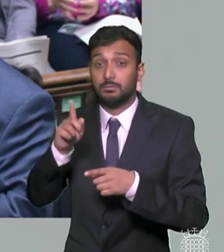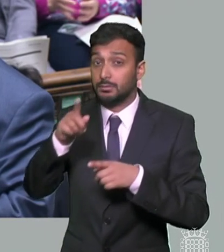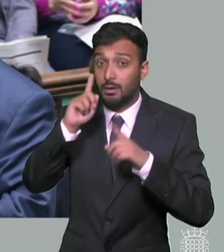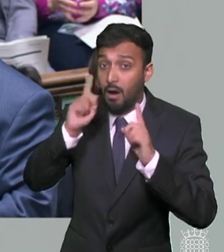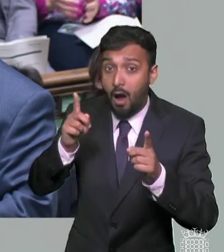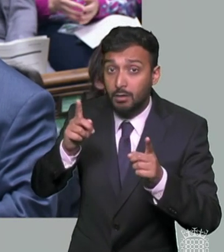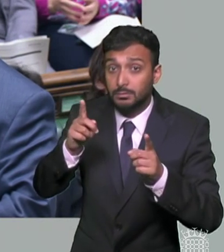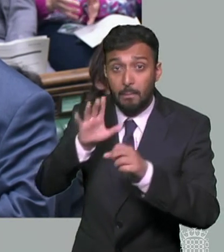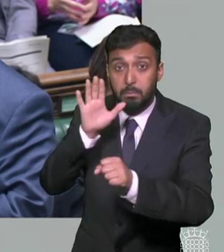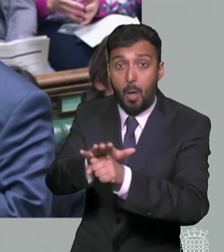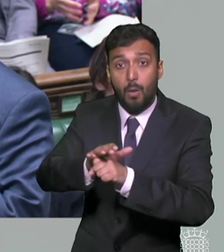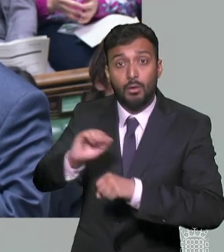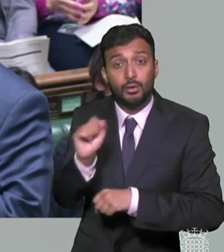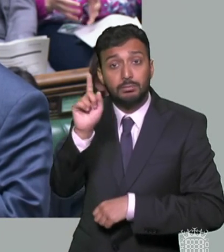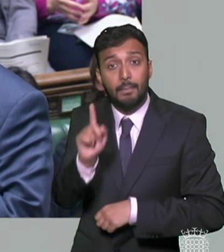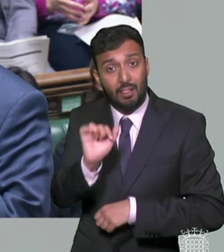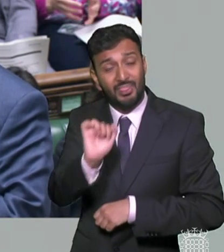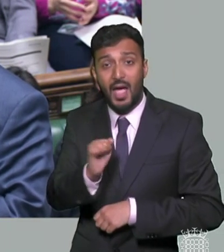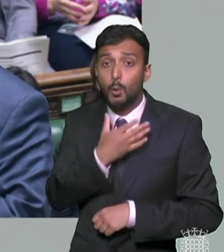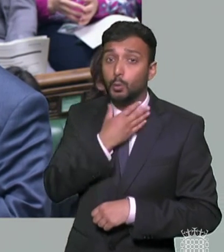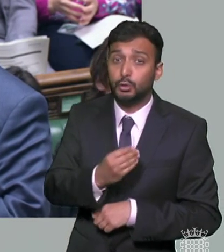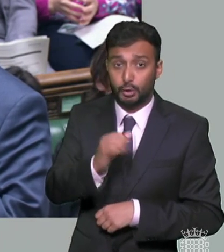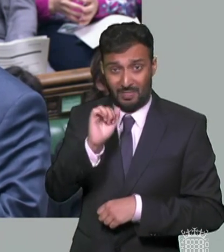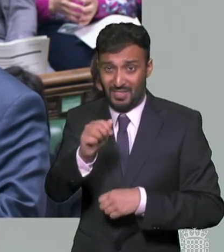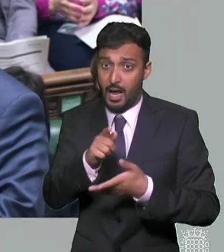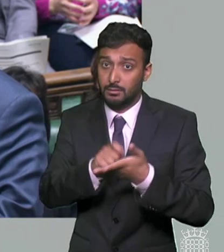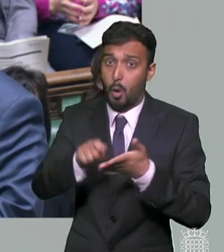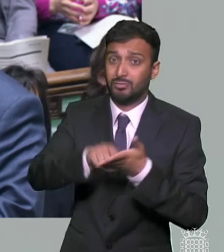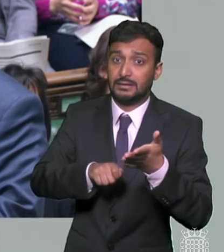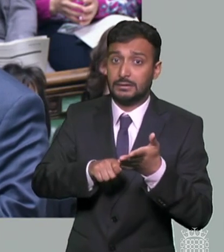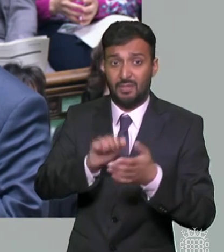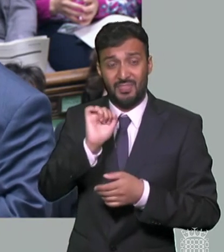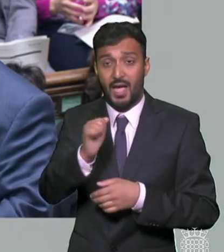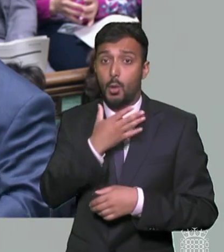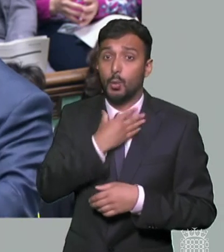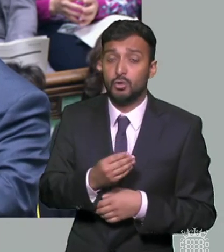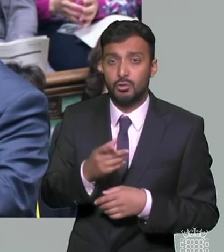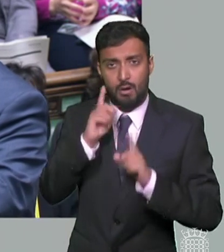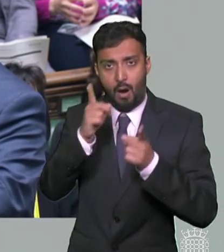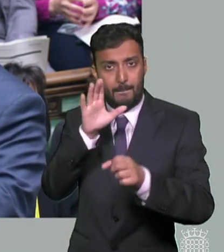As the late Canon Kenyon Wright said: